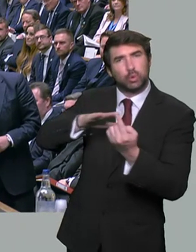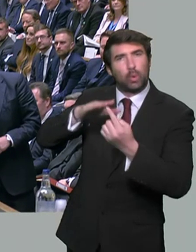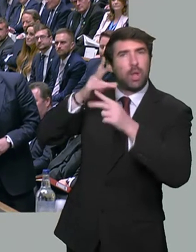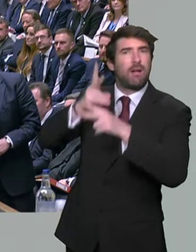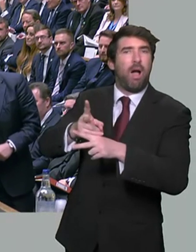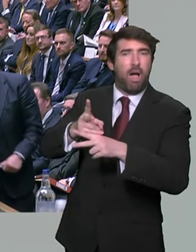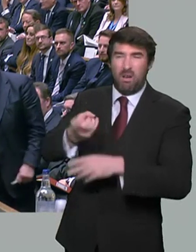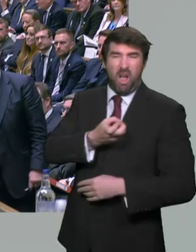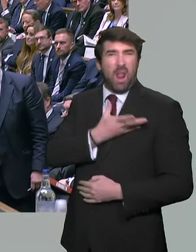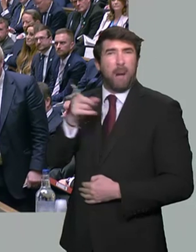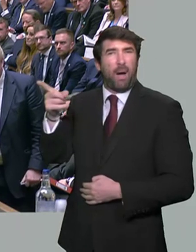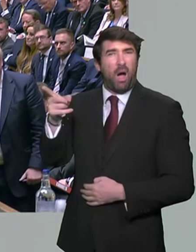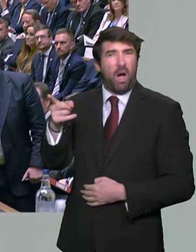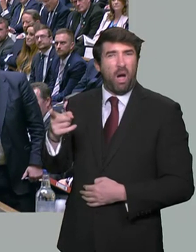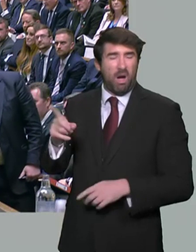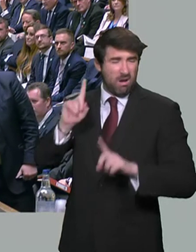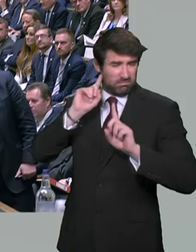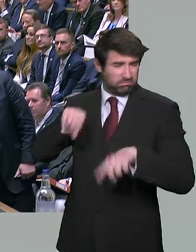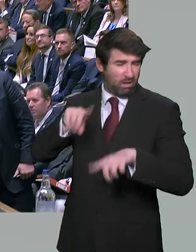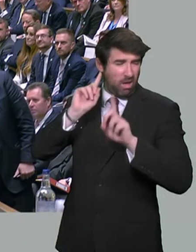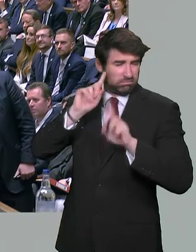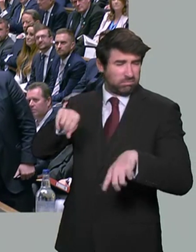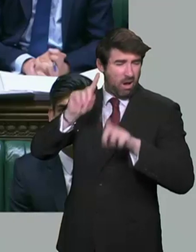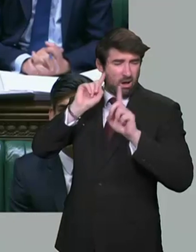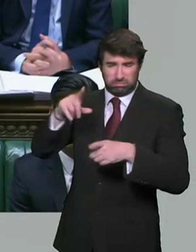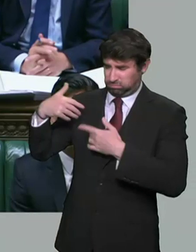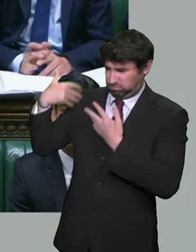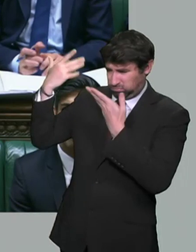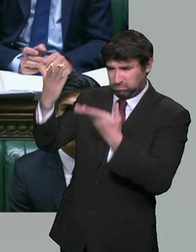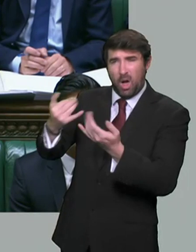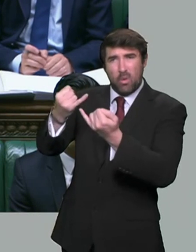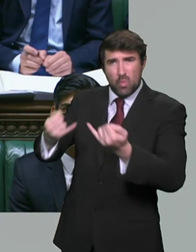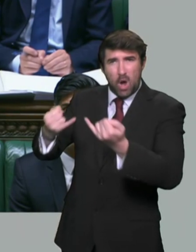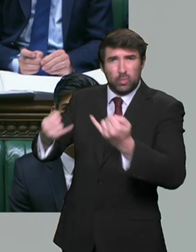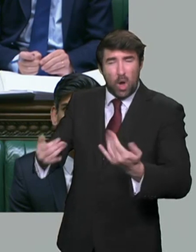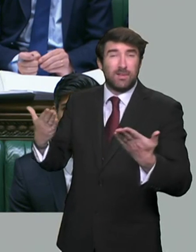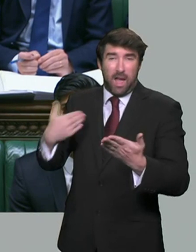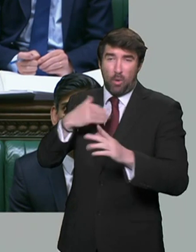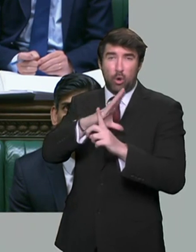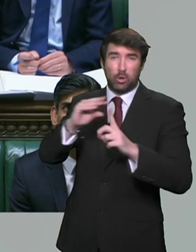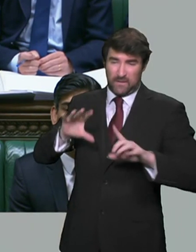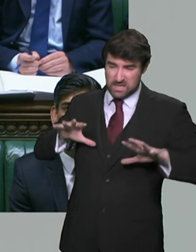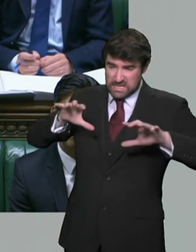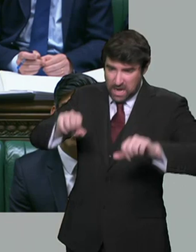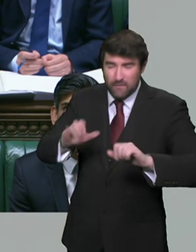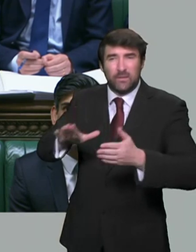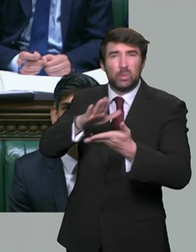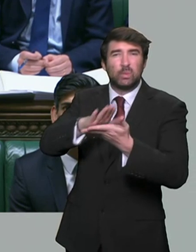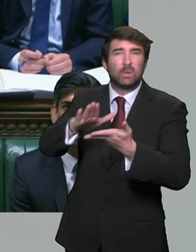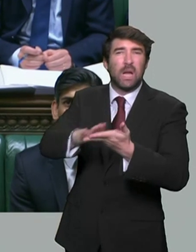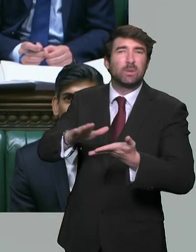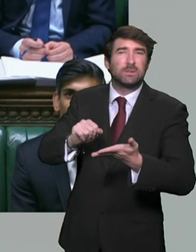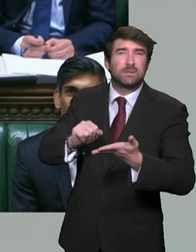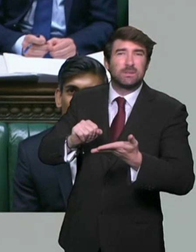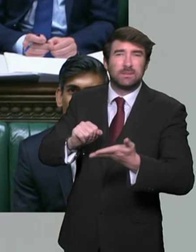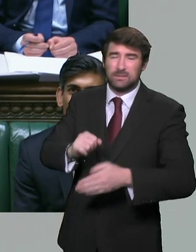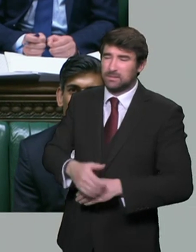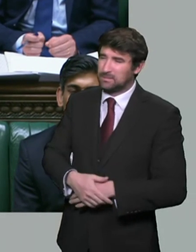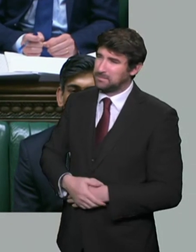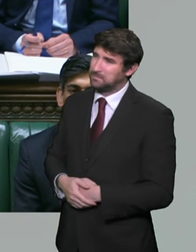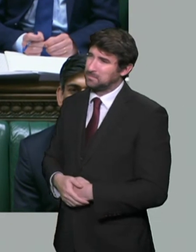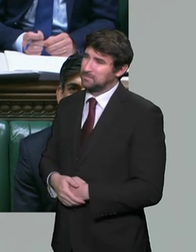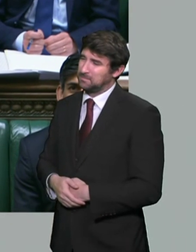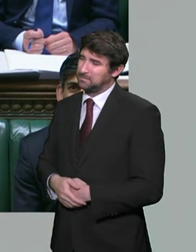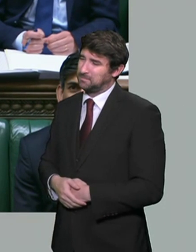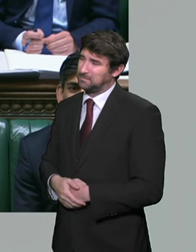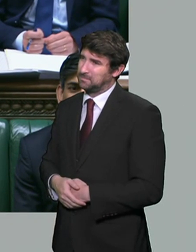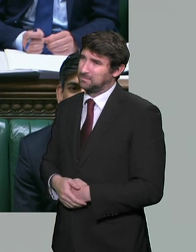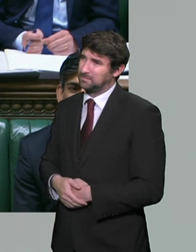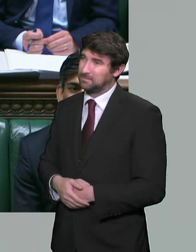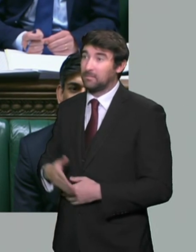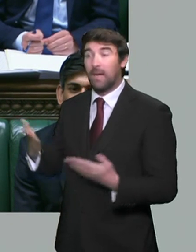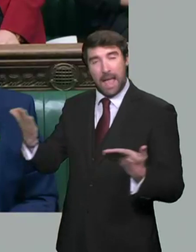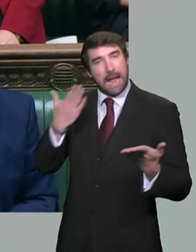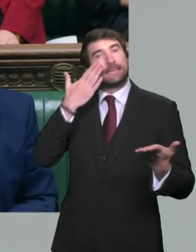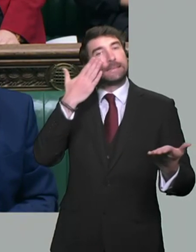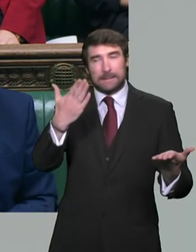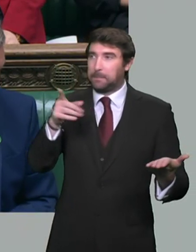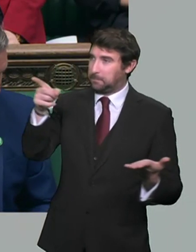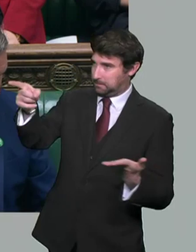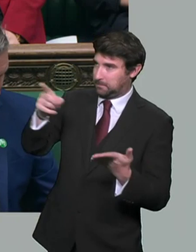We are going ahead and doing it. What I have just understood from the right honourable and learned Gentleman—out of that minestrone of nonsense has floated a crouton of fact—is that he is going to vote against the measures tonight.